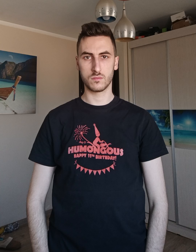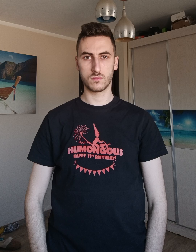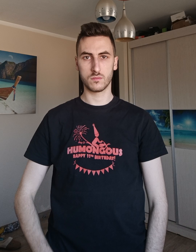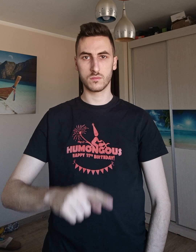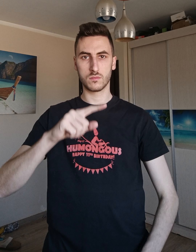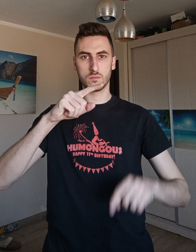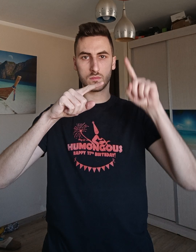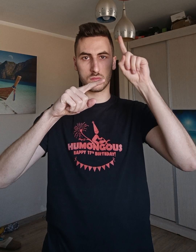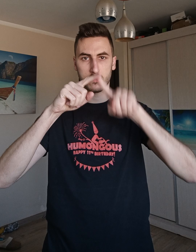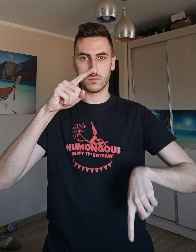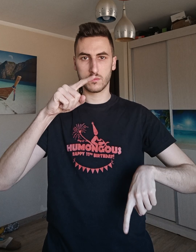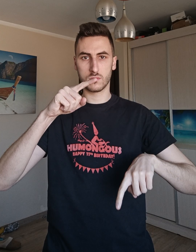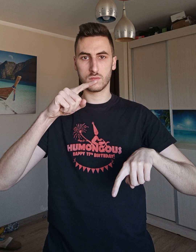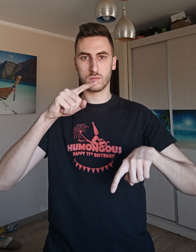טעות